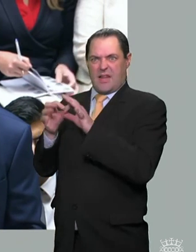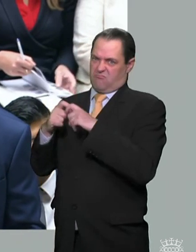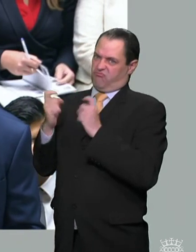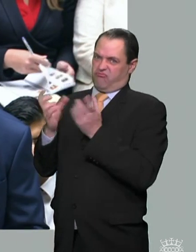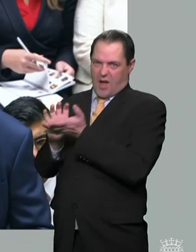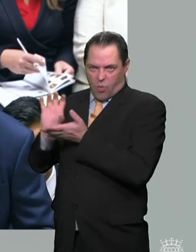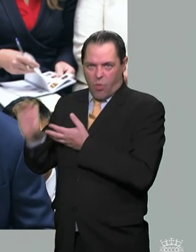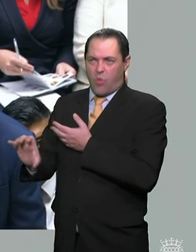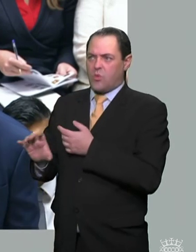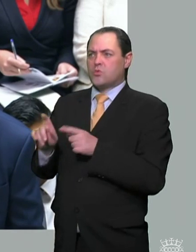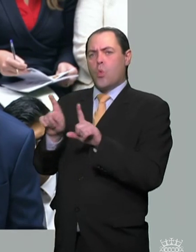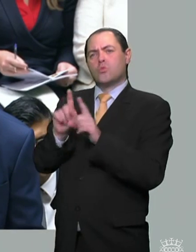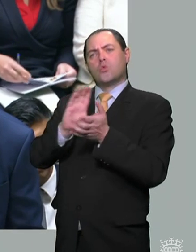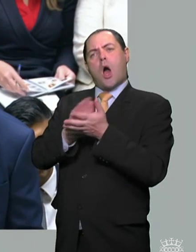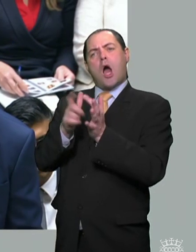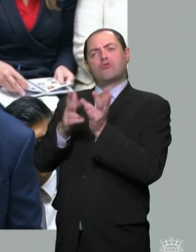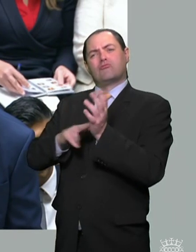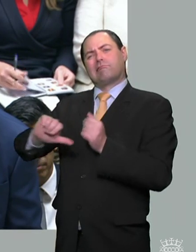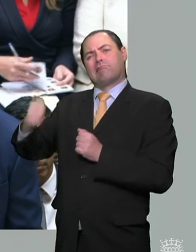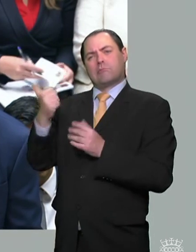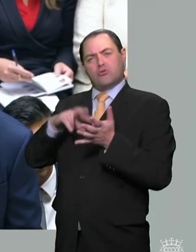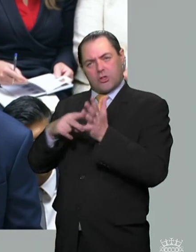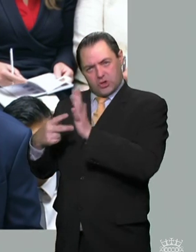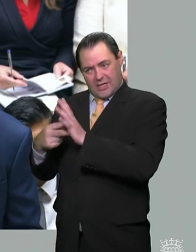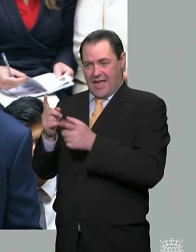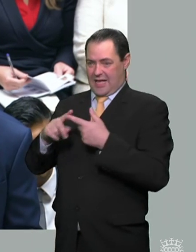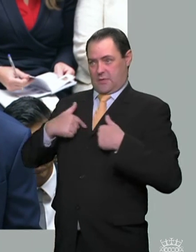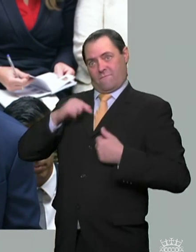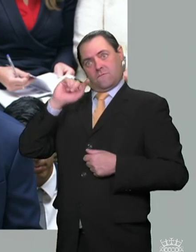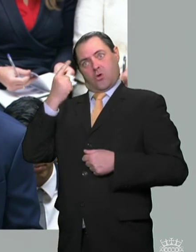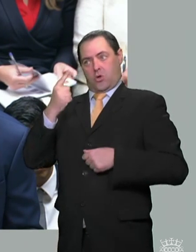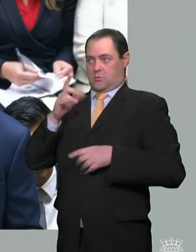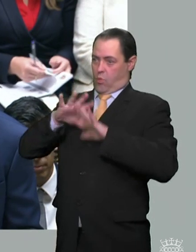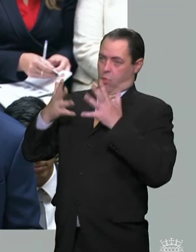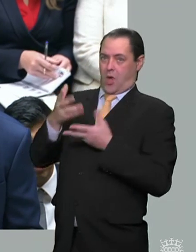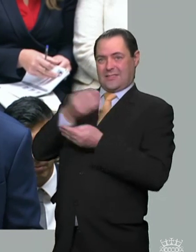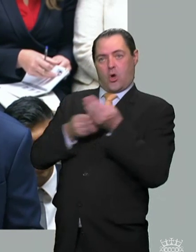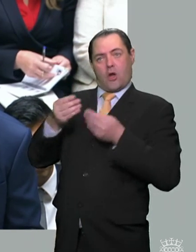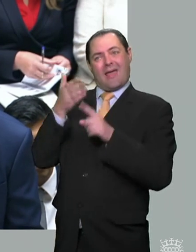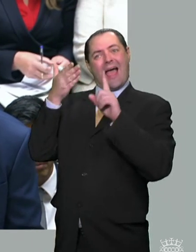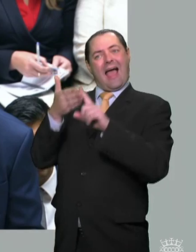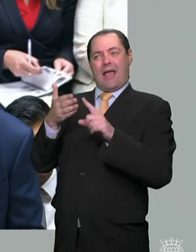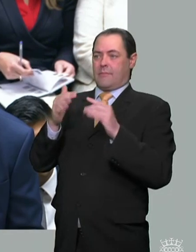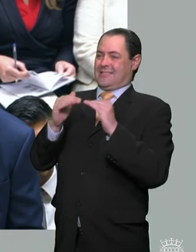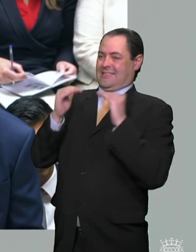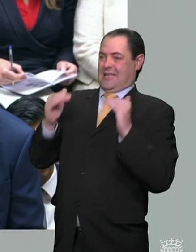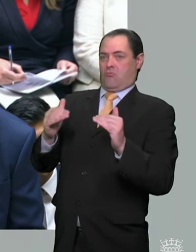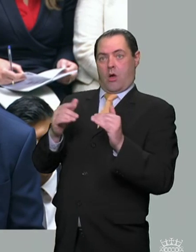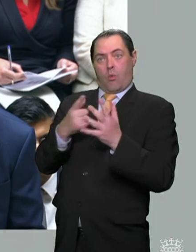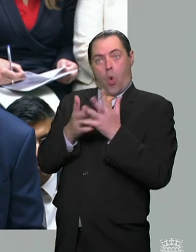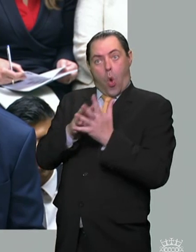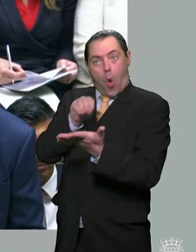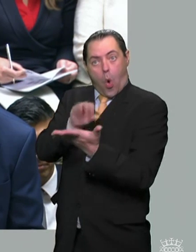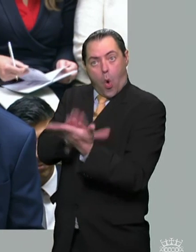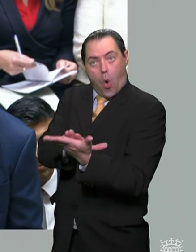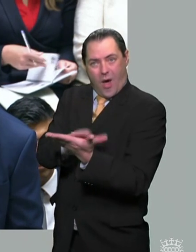We have a world-leading hydrogen strategy, and we are the first major economy in the world to set net zero into law.